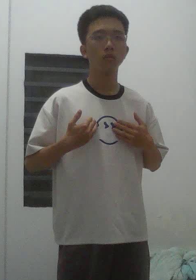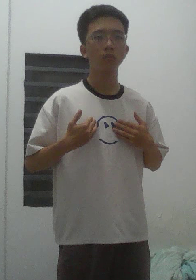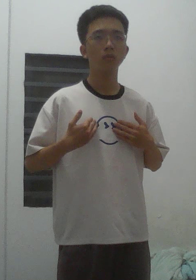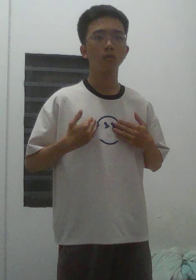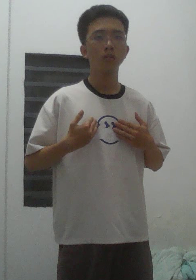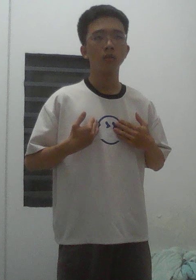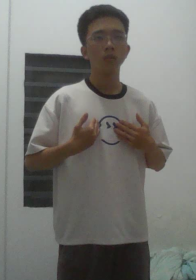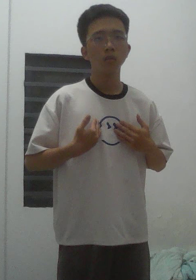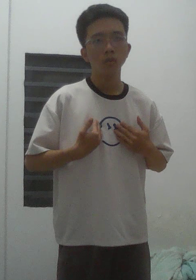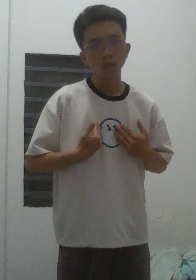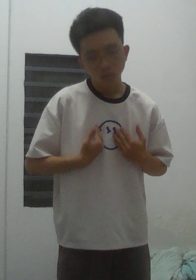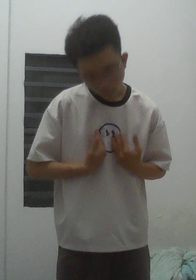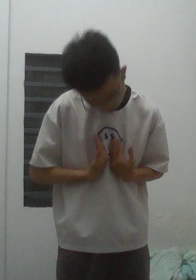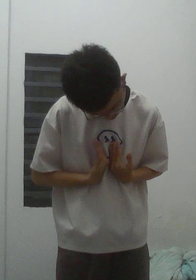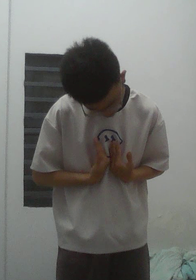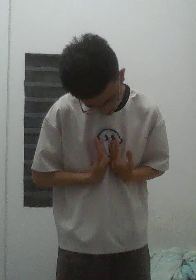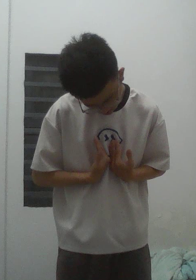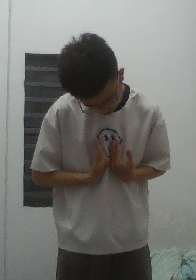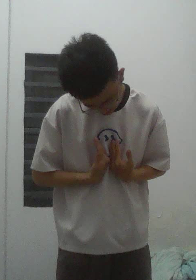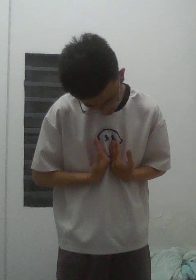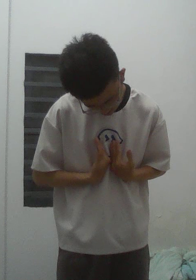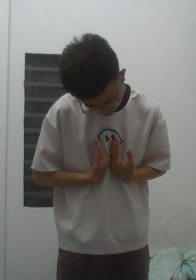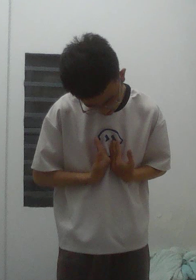met